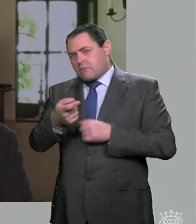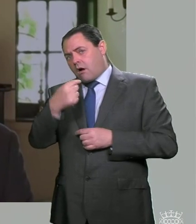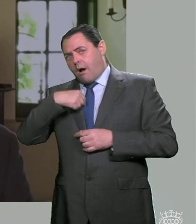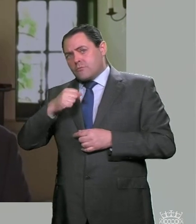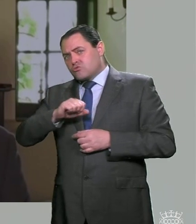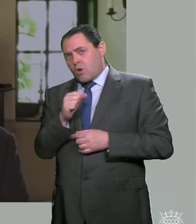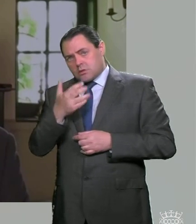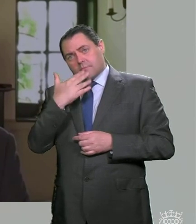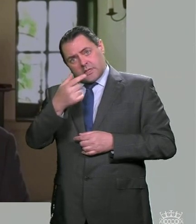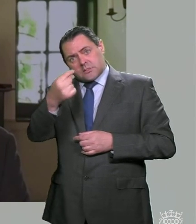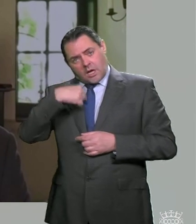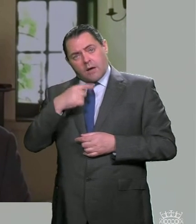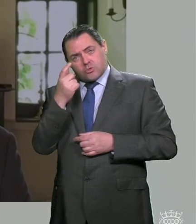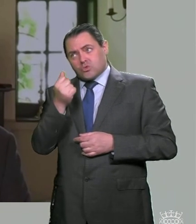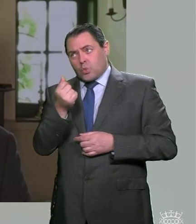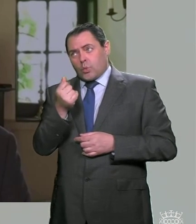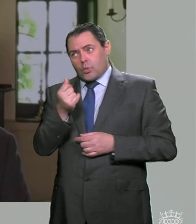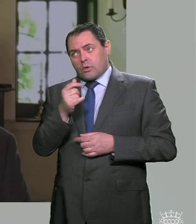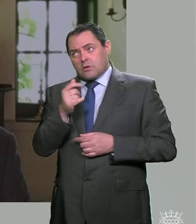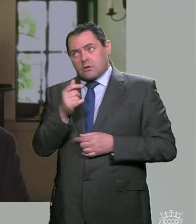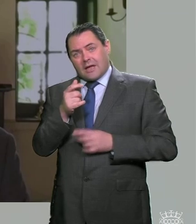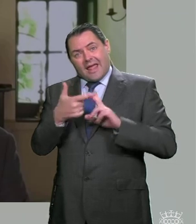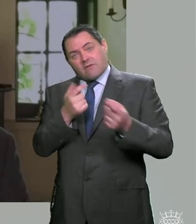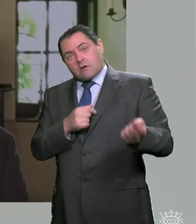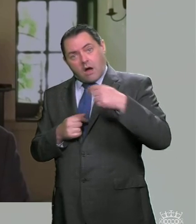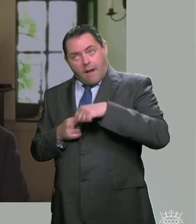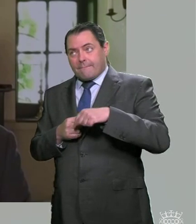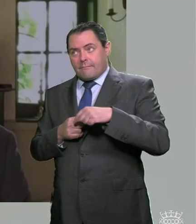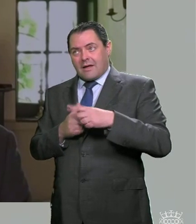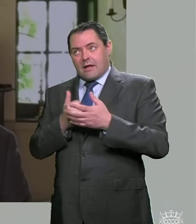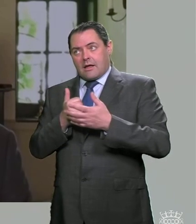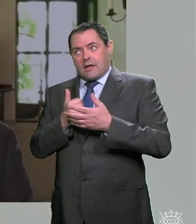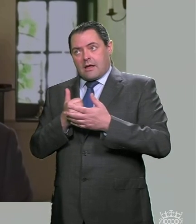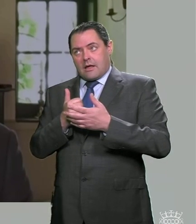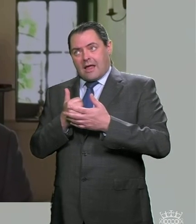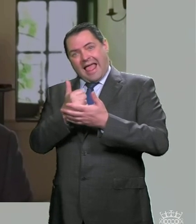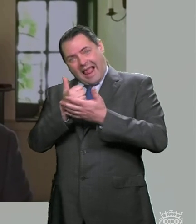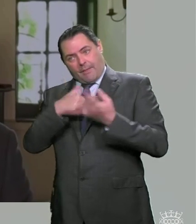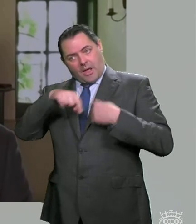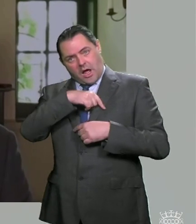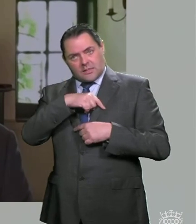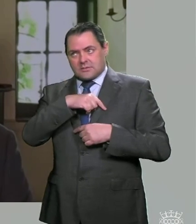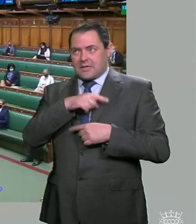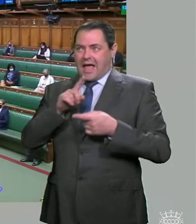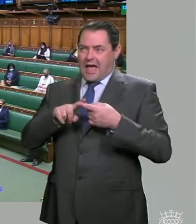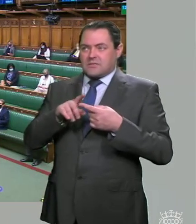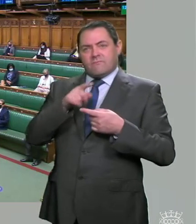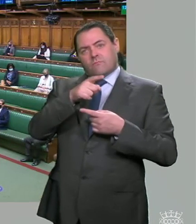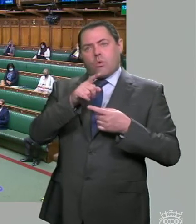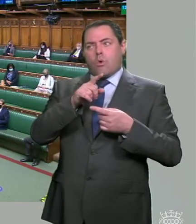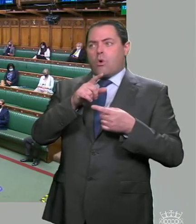Please will he come soon, because every visit is a tonic for us and toxic for his Scottish Tory apologists.